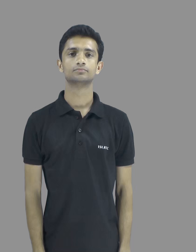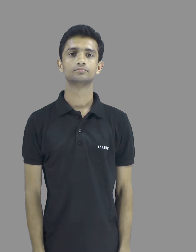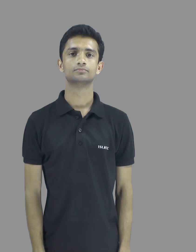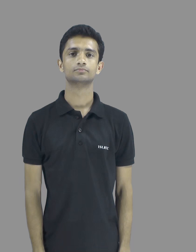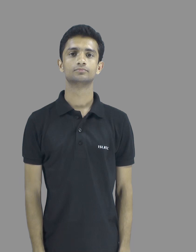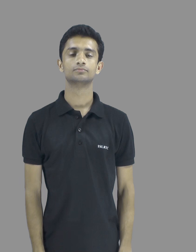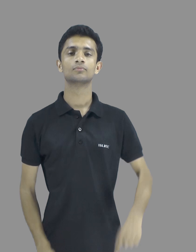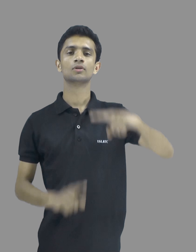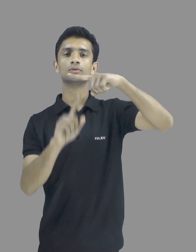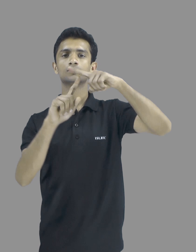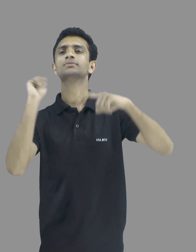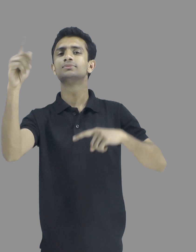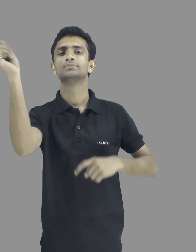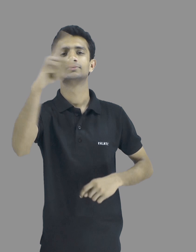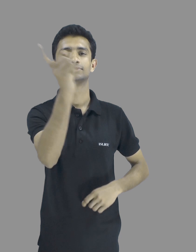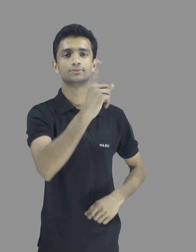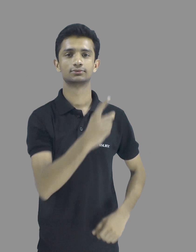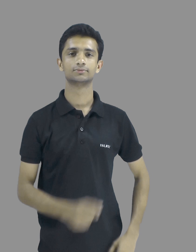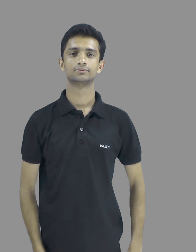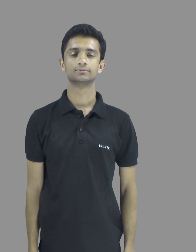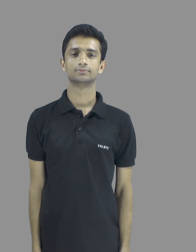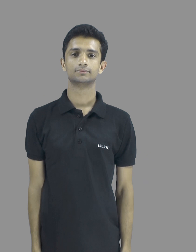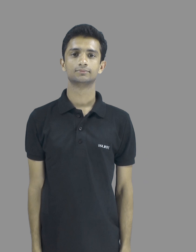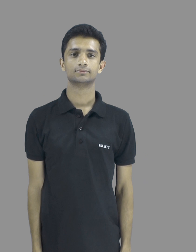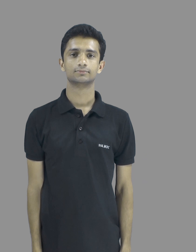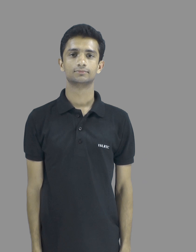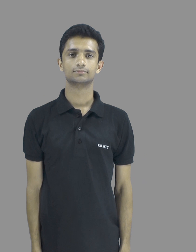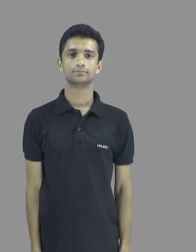Trip Tour